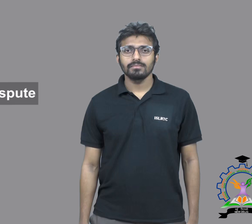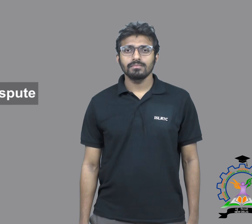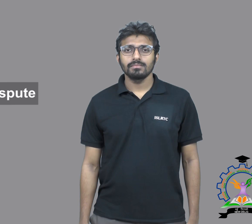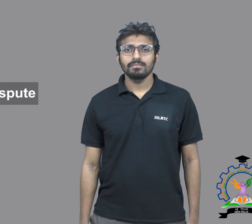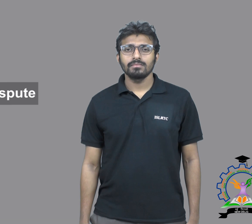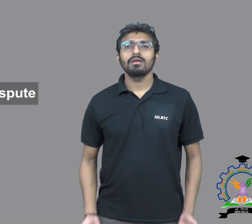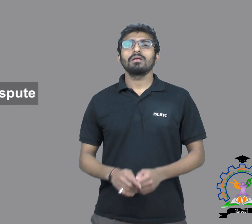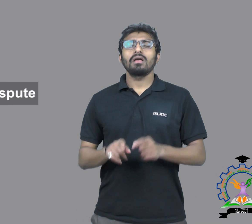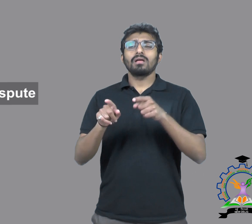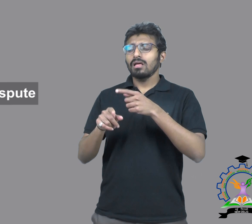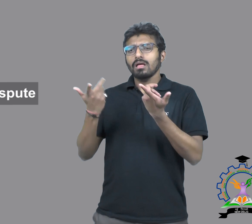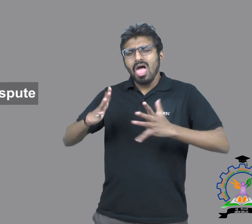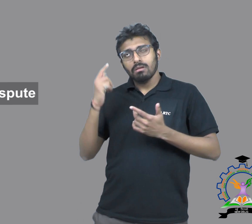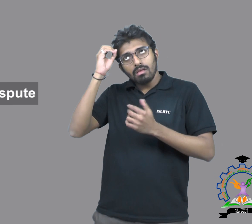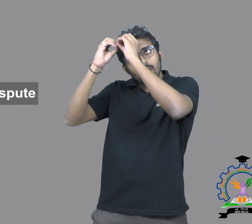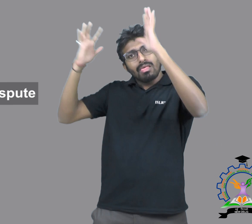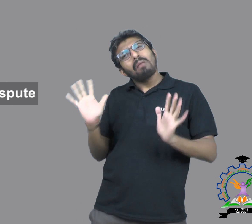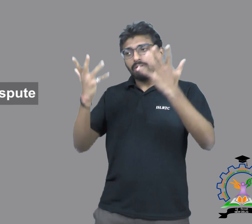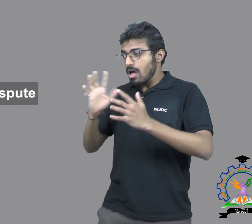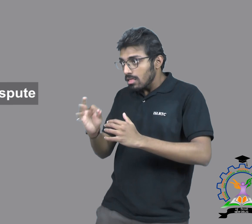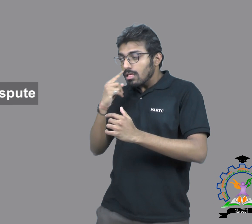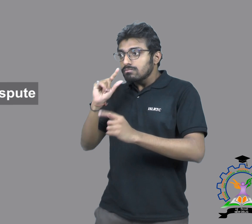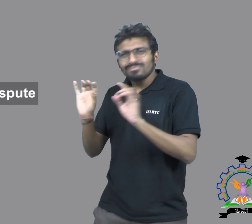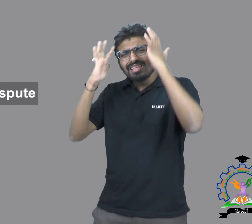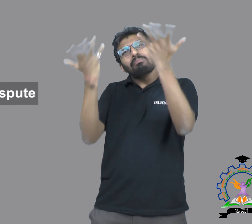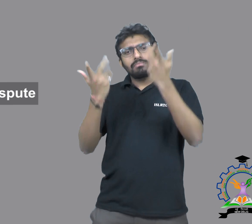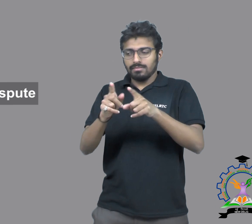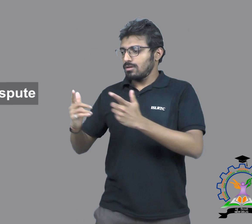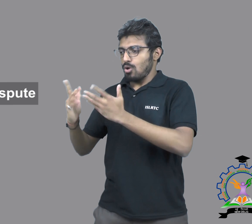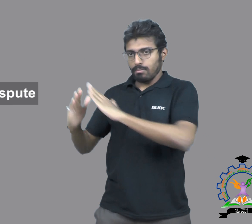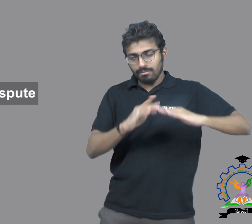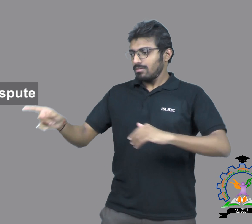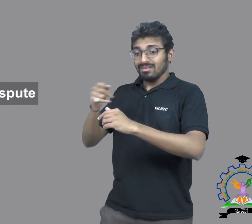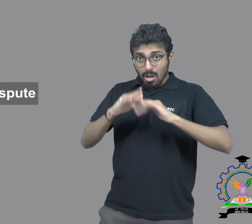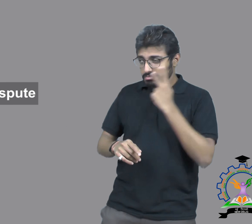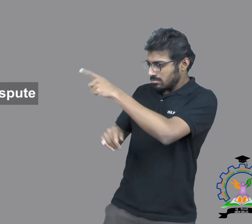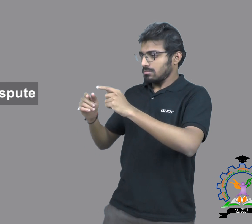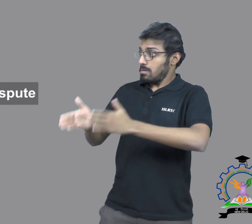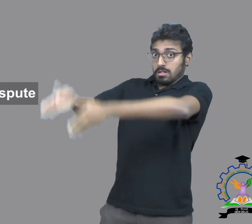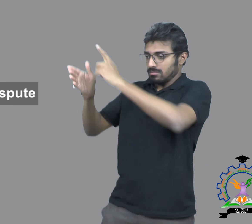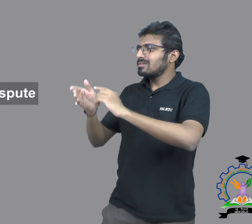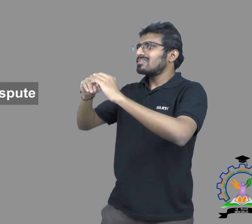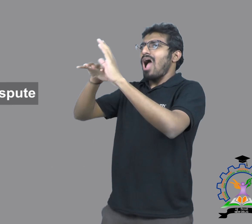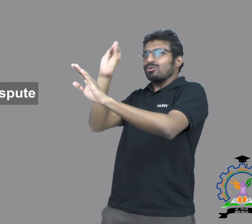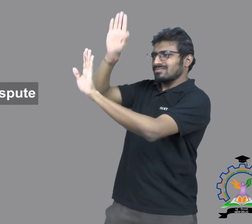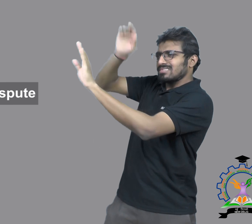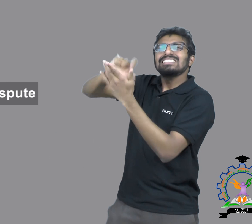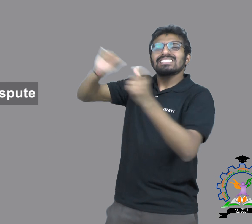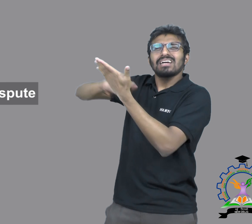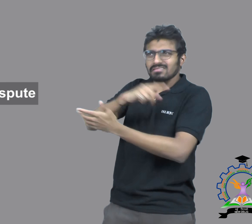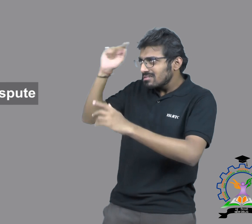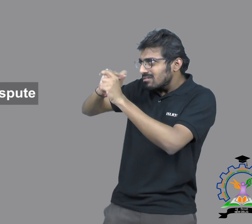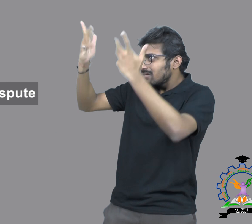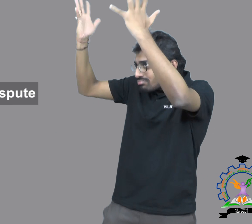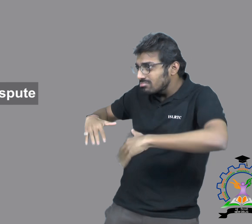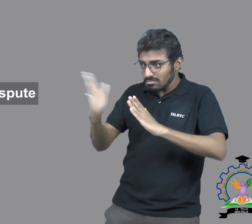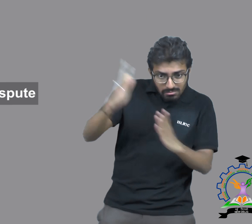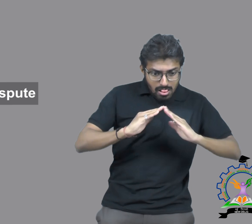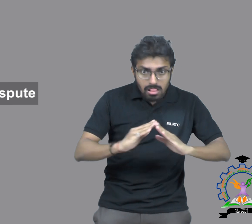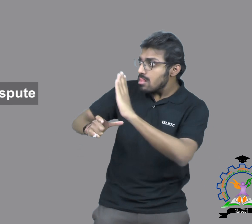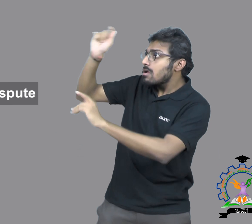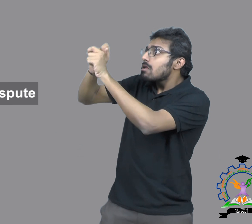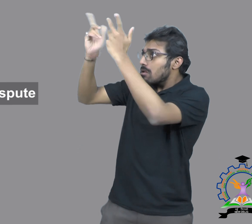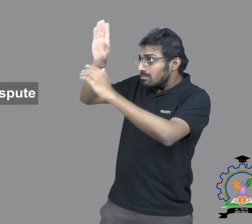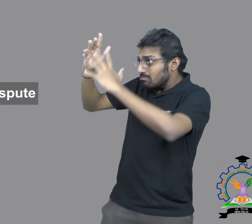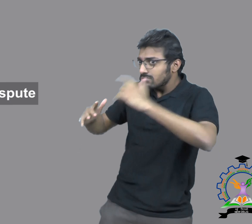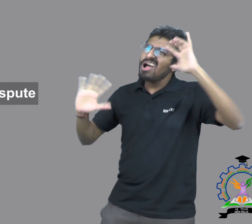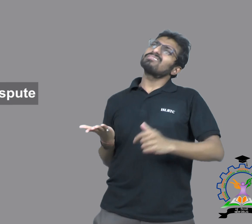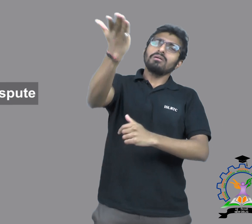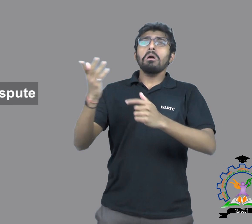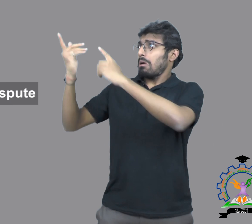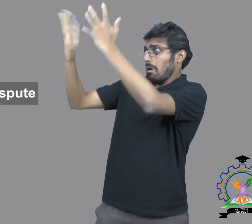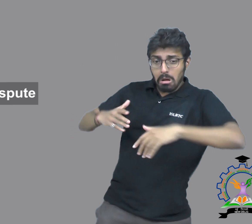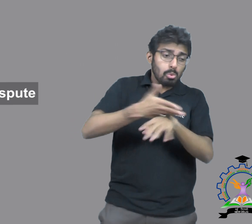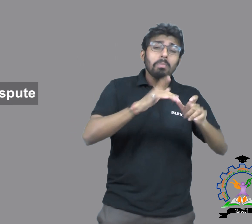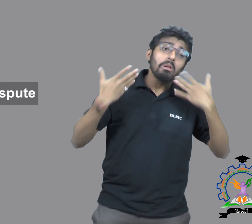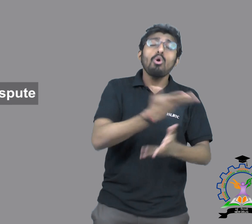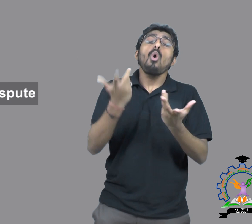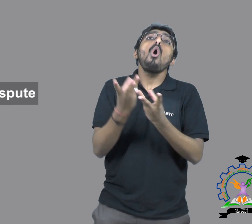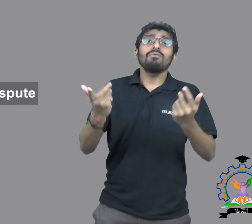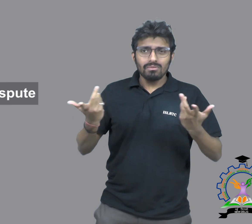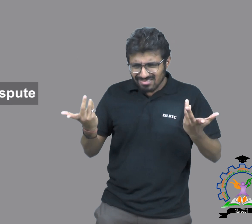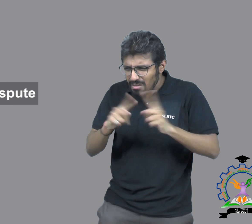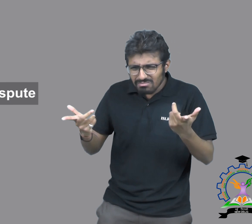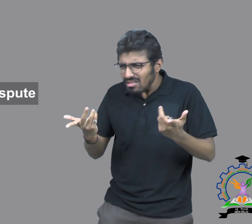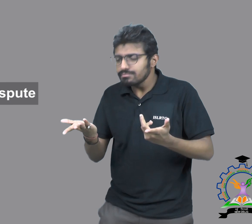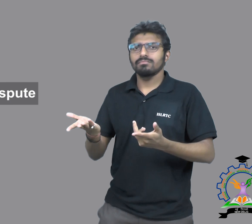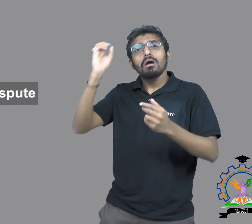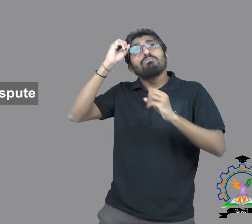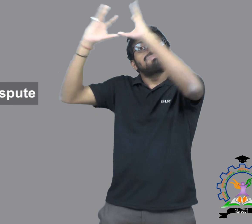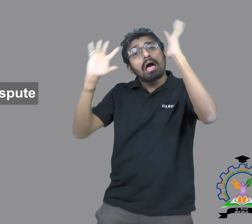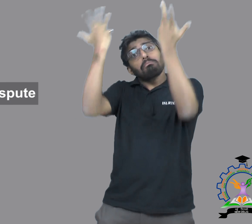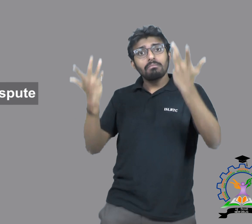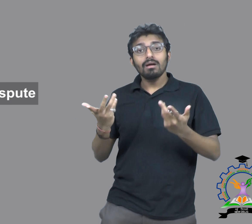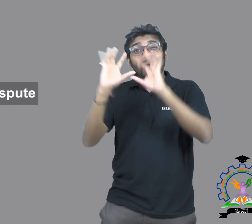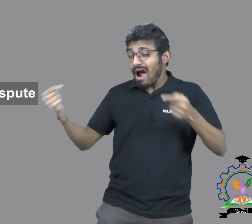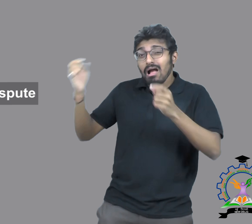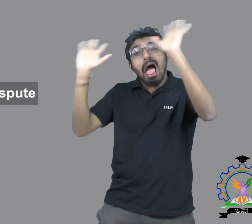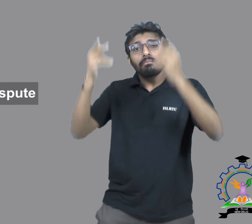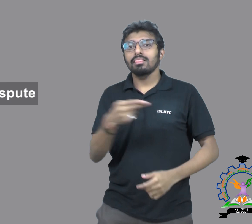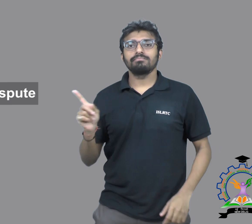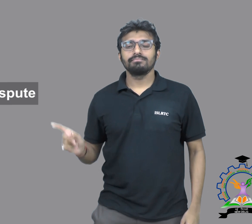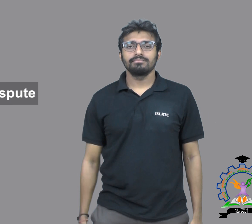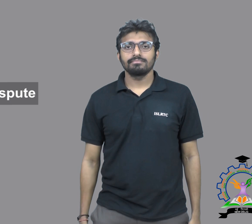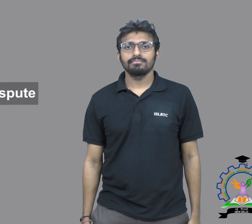Hypothetical Dispute